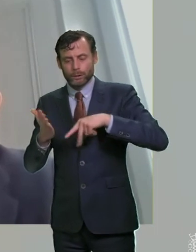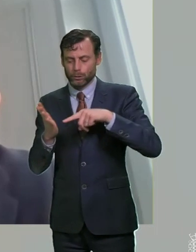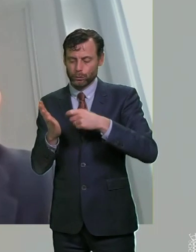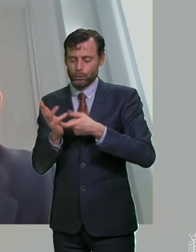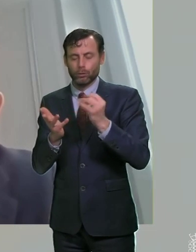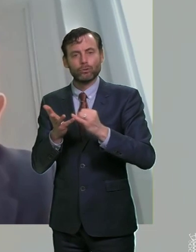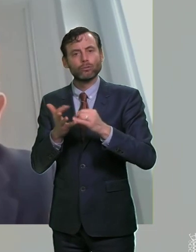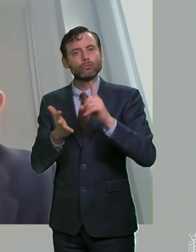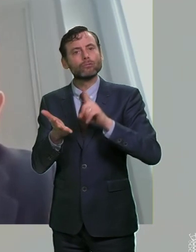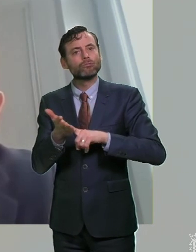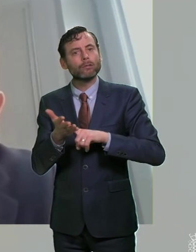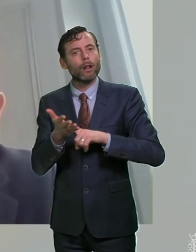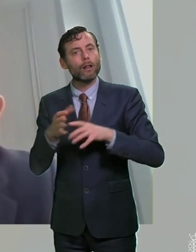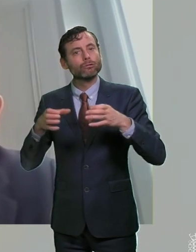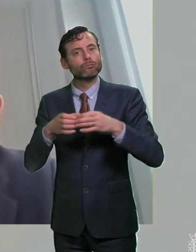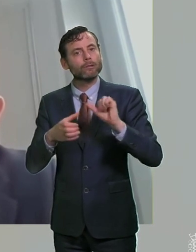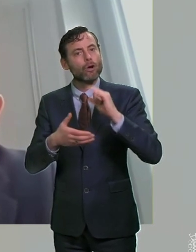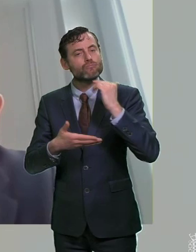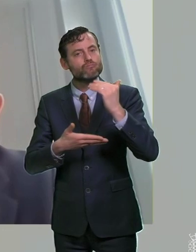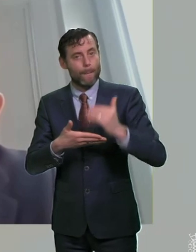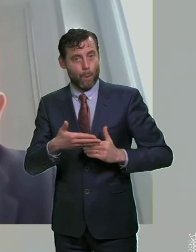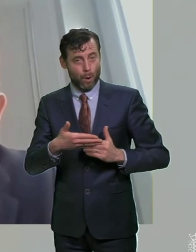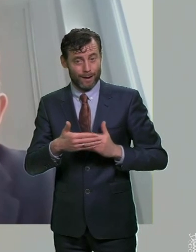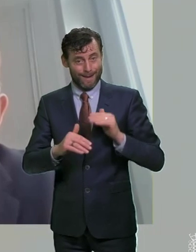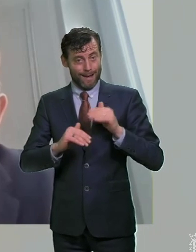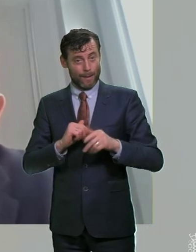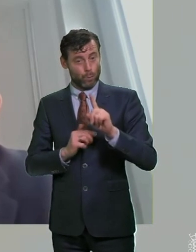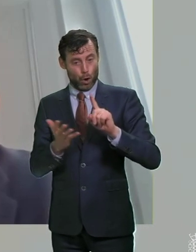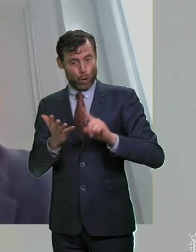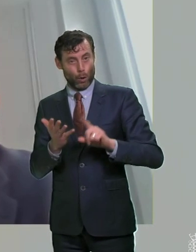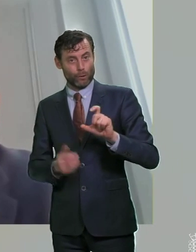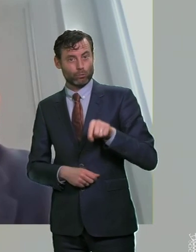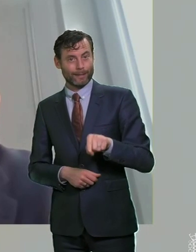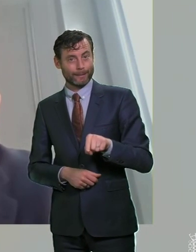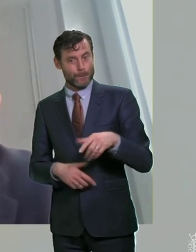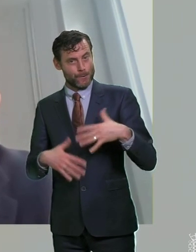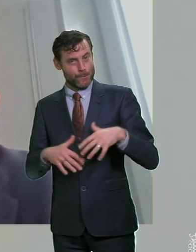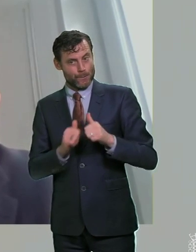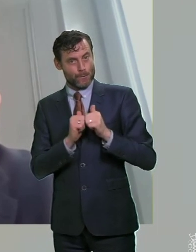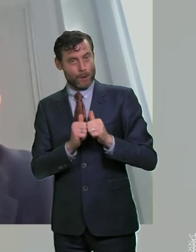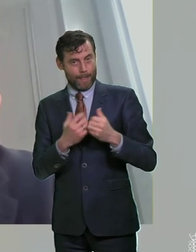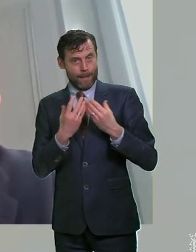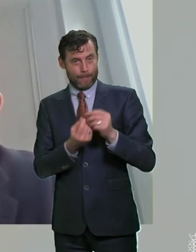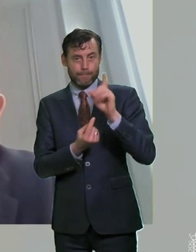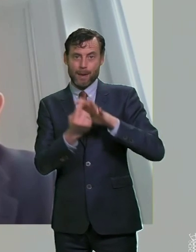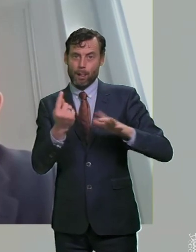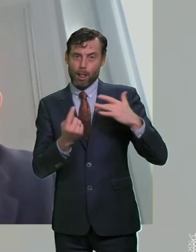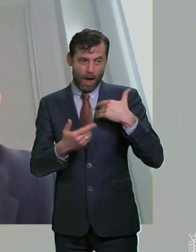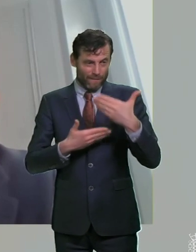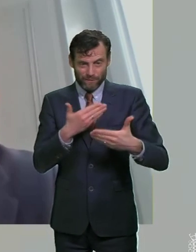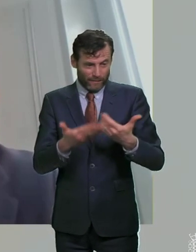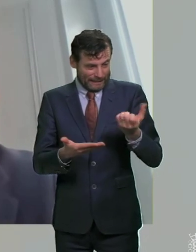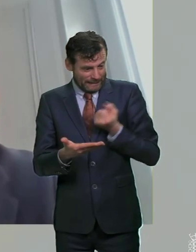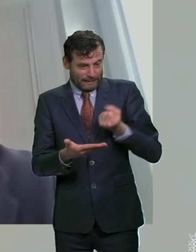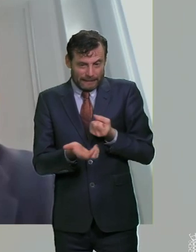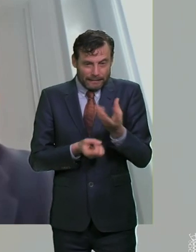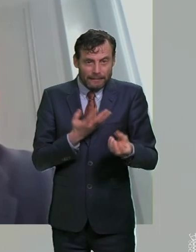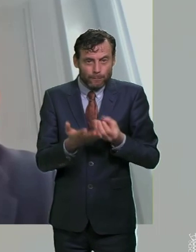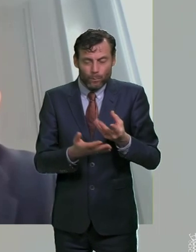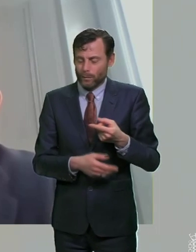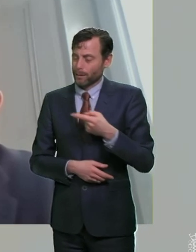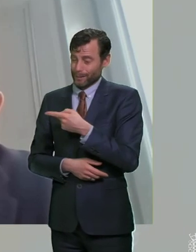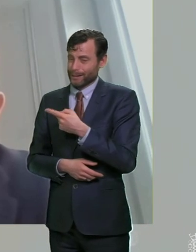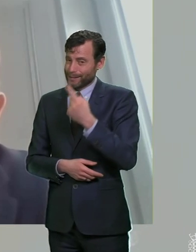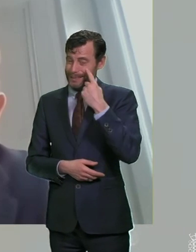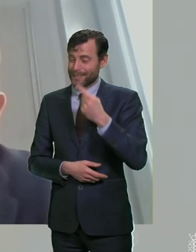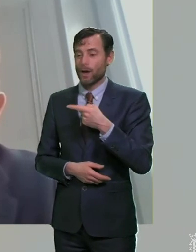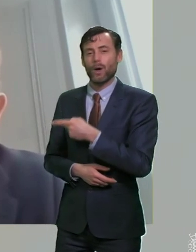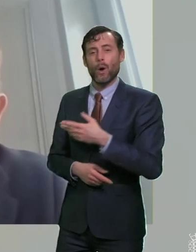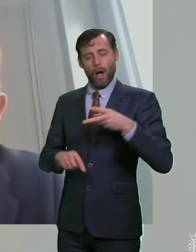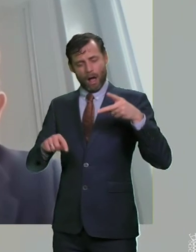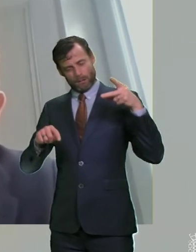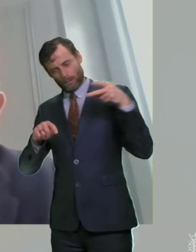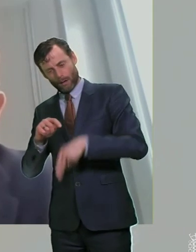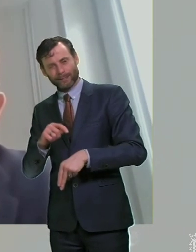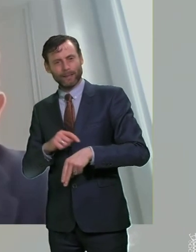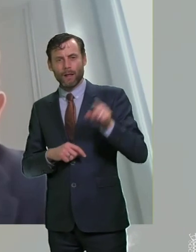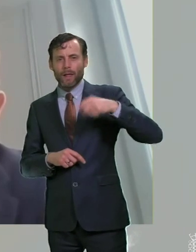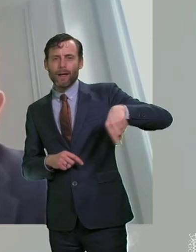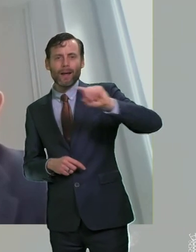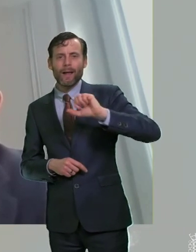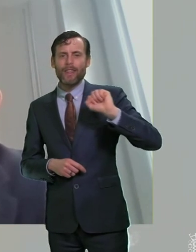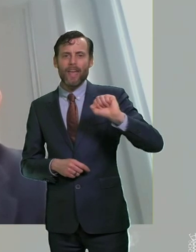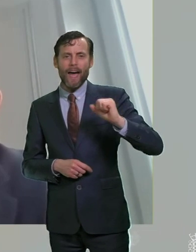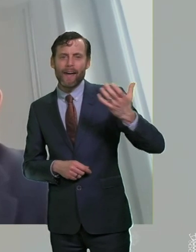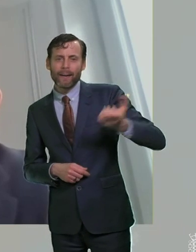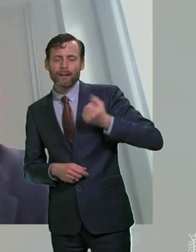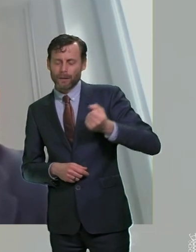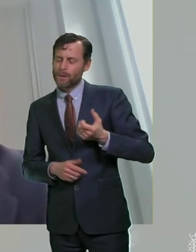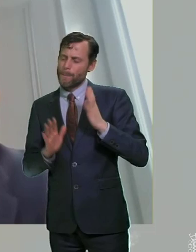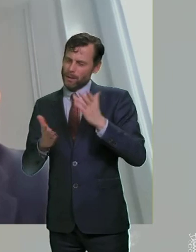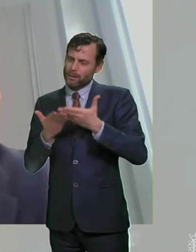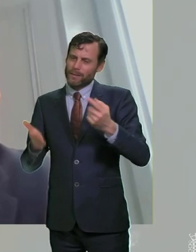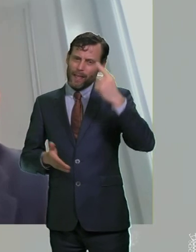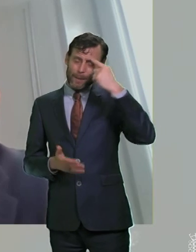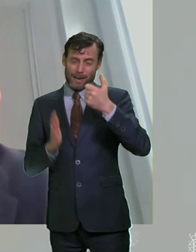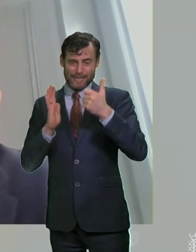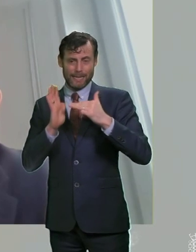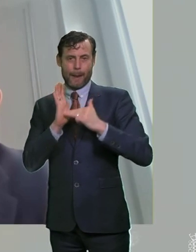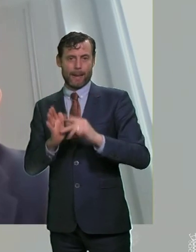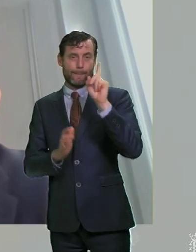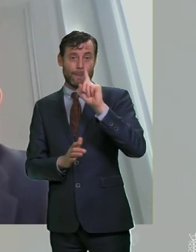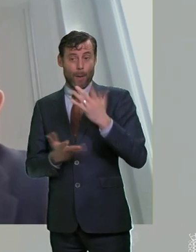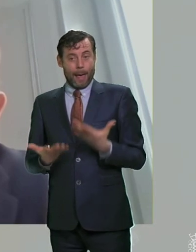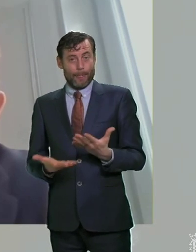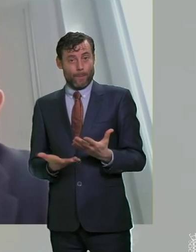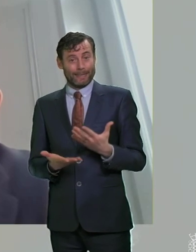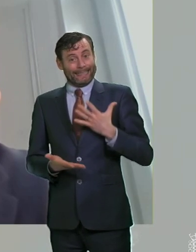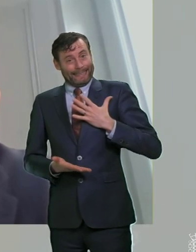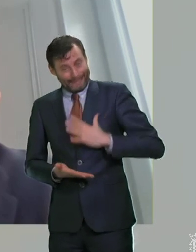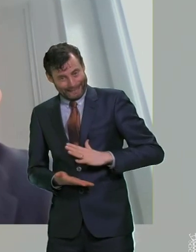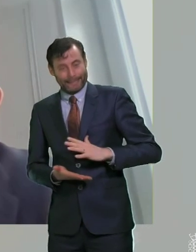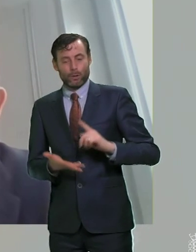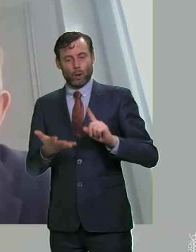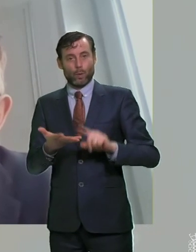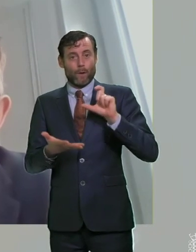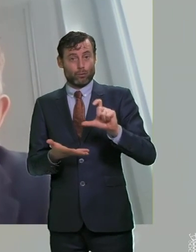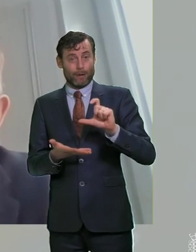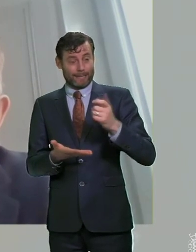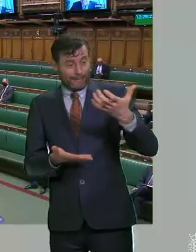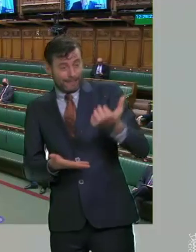The case for keeping the Universal Credit lifeline”? His Government have been incredibly generous to pals with personal protective equipment contracts, so surely, instead of cutting employment-related benefits to the lowest real-terms level in 30 years, he must now afford some basic dignity to 6 million people on universal credit and make the uplift permanent.